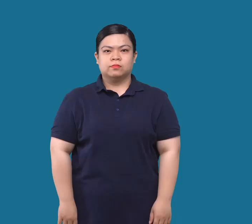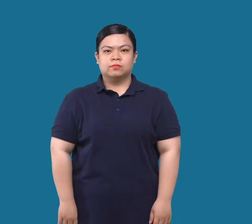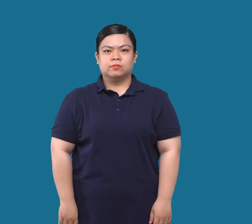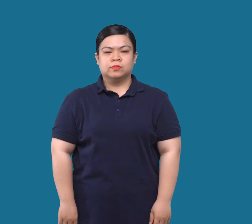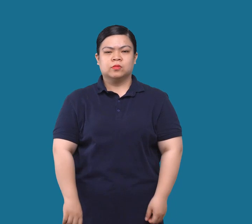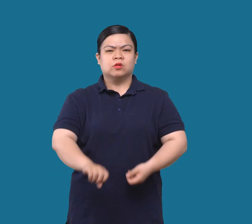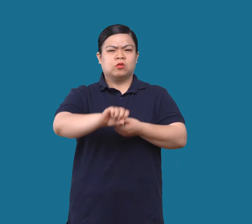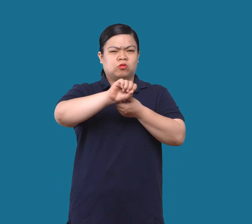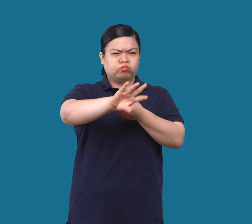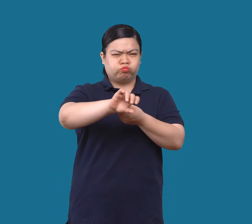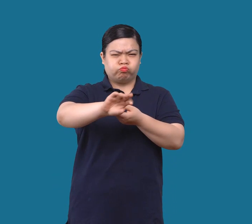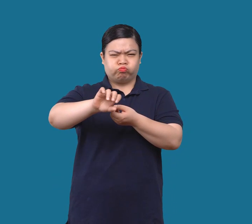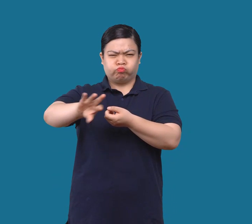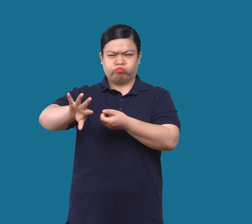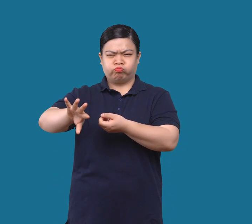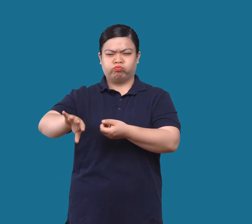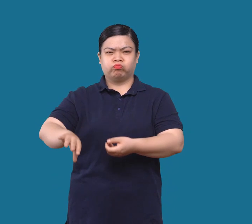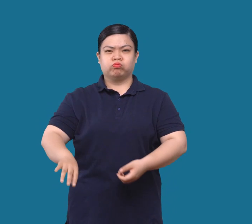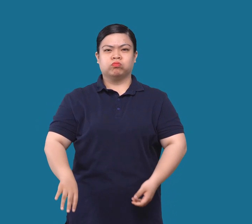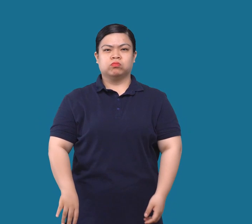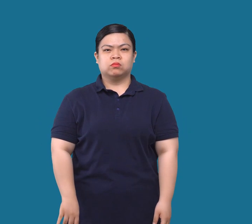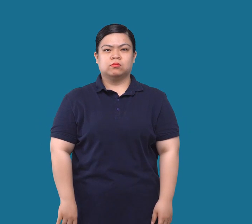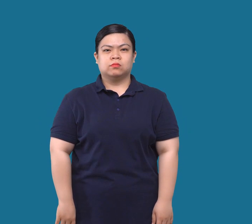phun nước